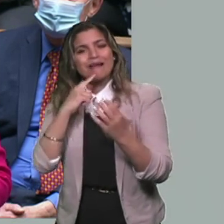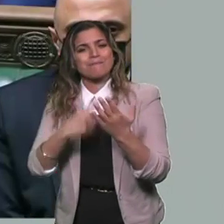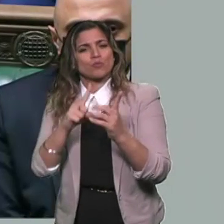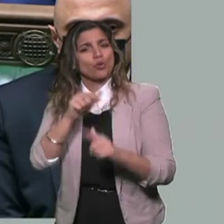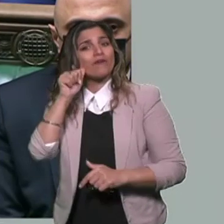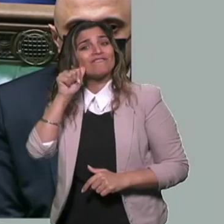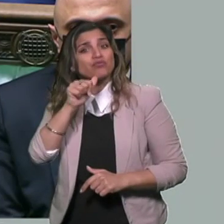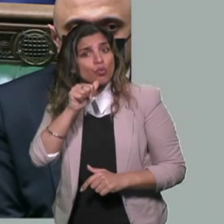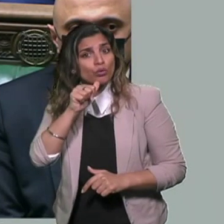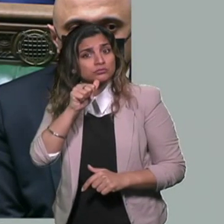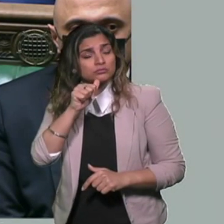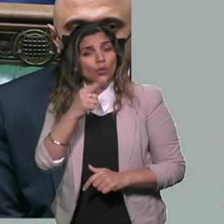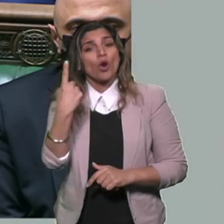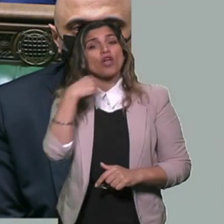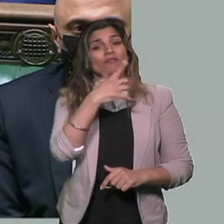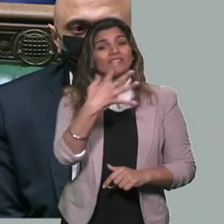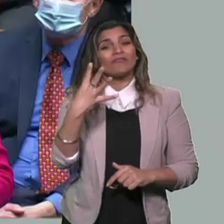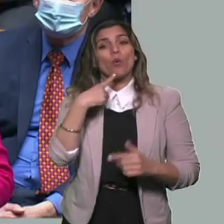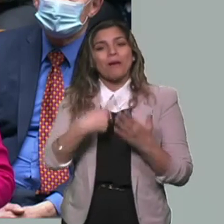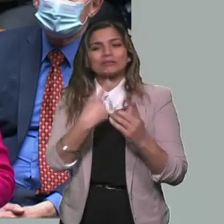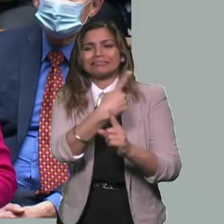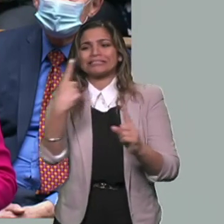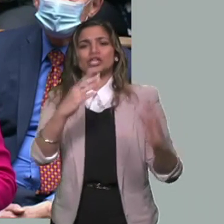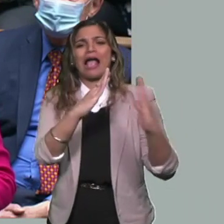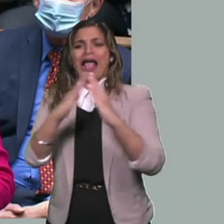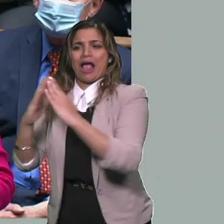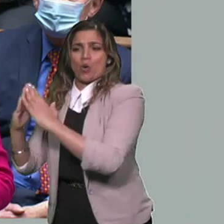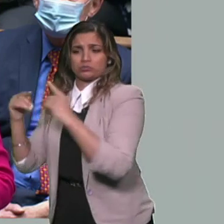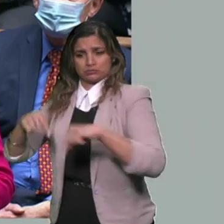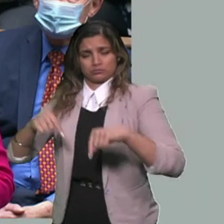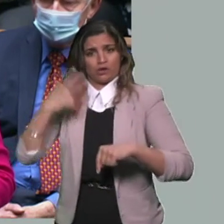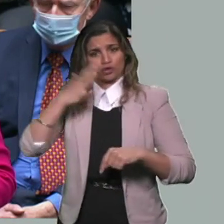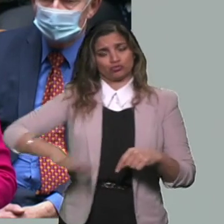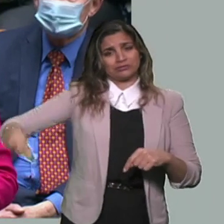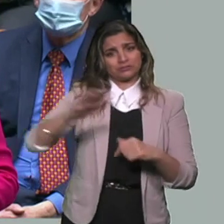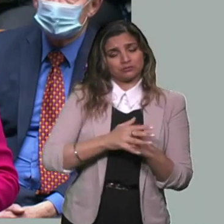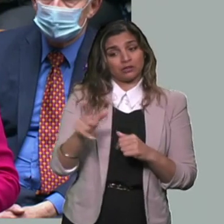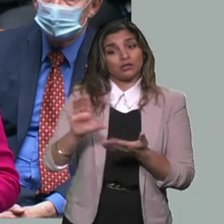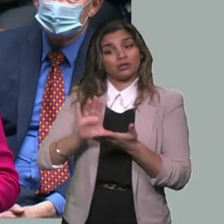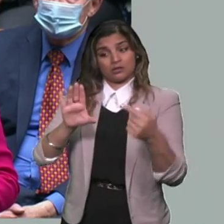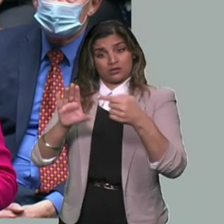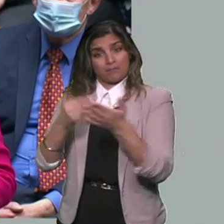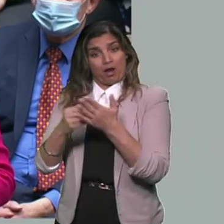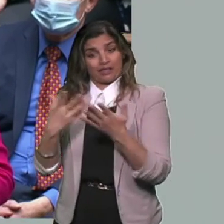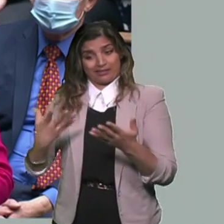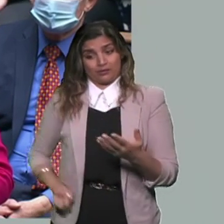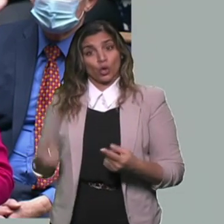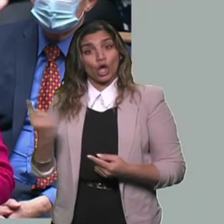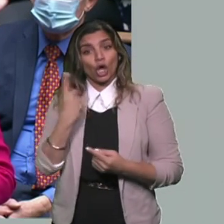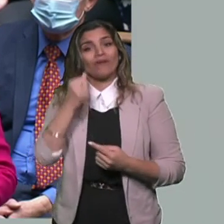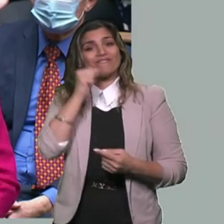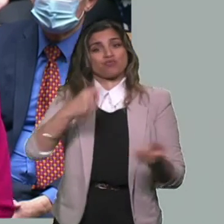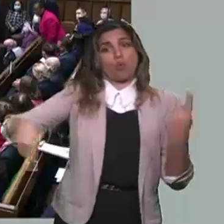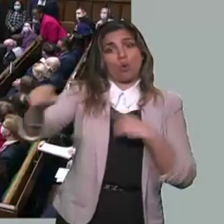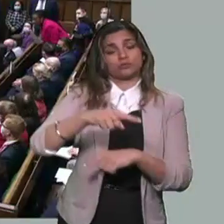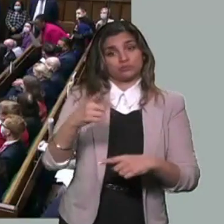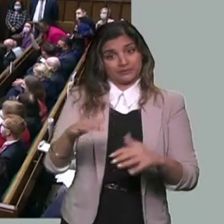That is £154 from every household in the country that went directly into the pockets of fraudsters.